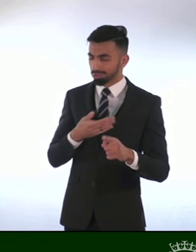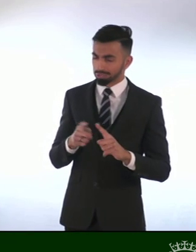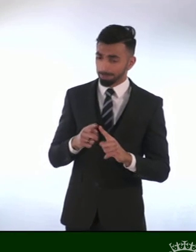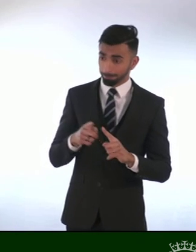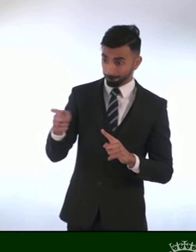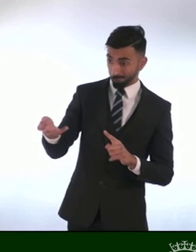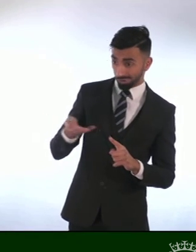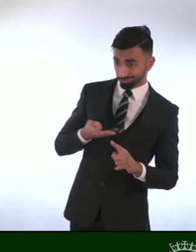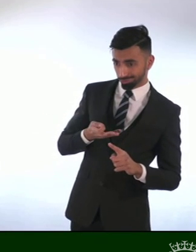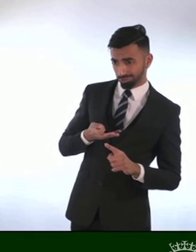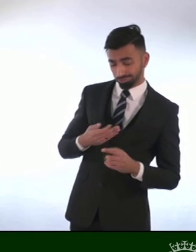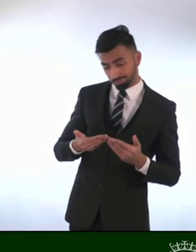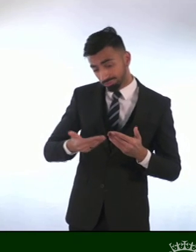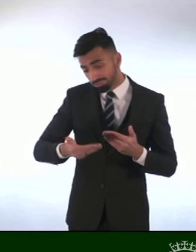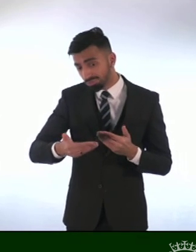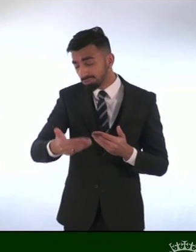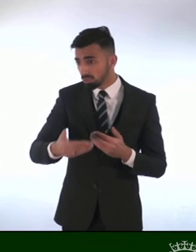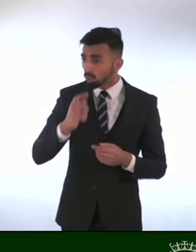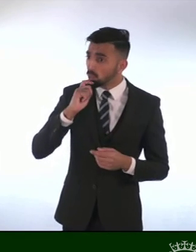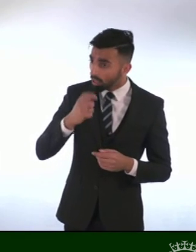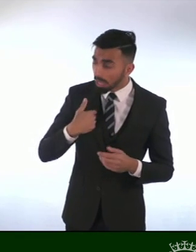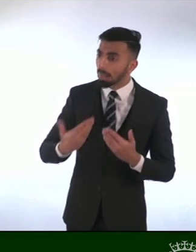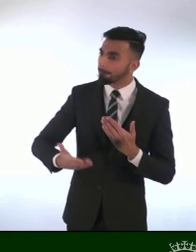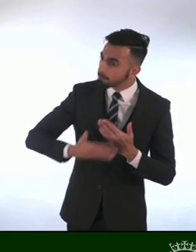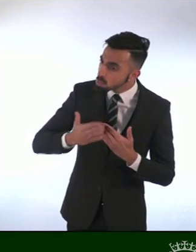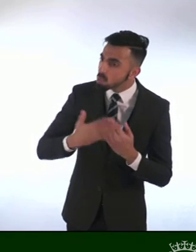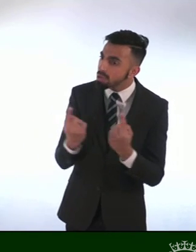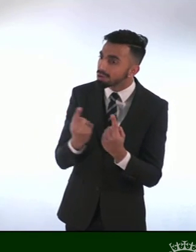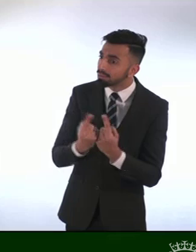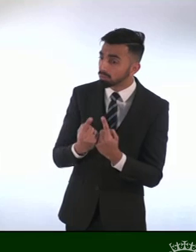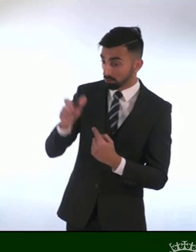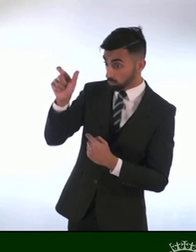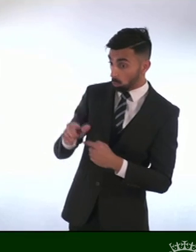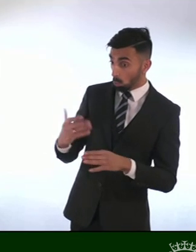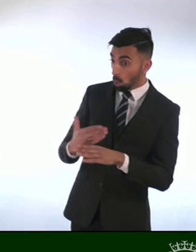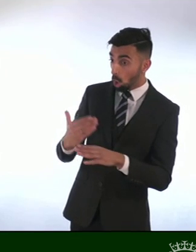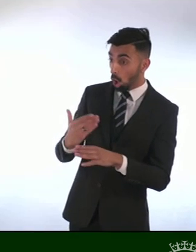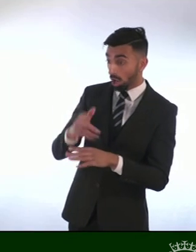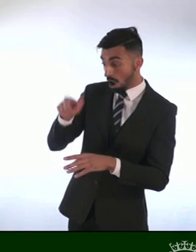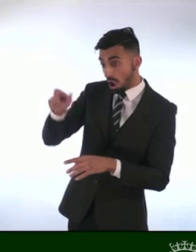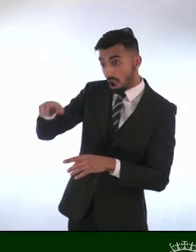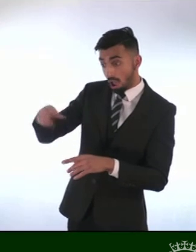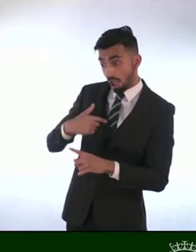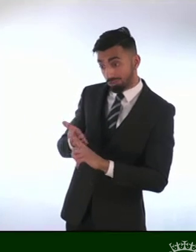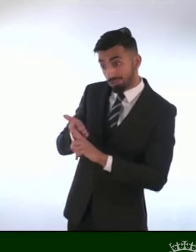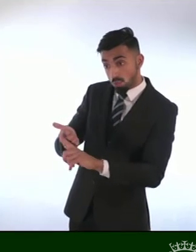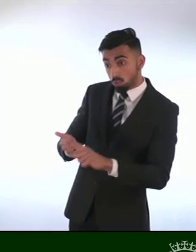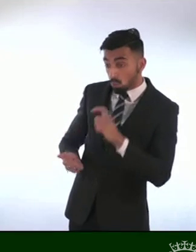The right honourable Member for Ross, Skye and Lochaber is quite right and the suggestion that he makes is, of course, one of many such suggestions.